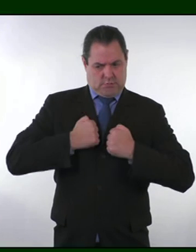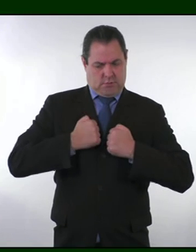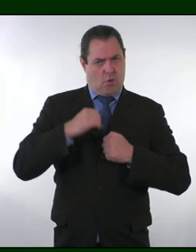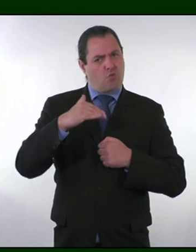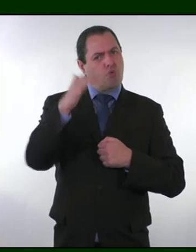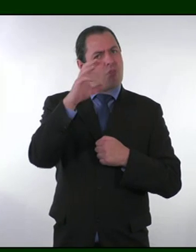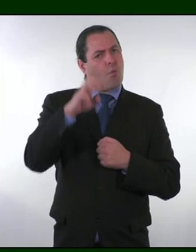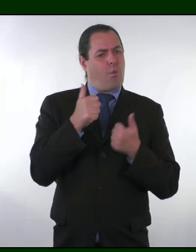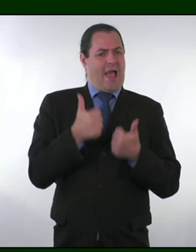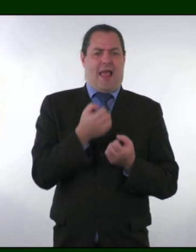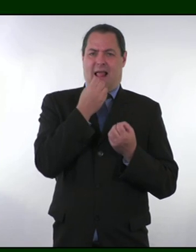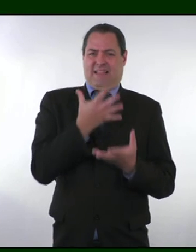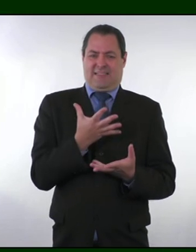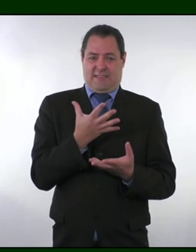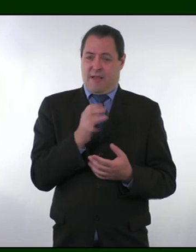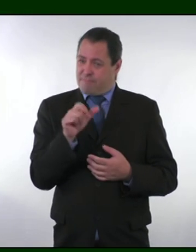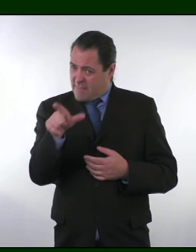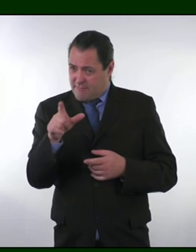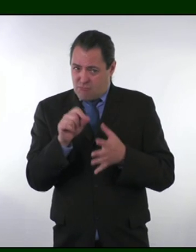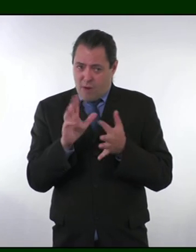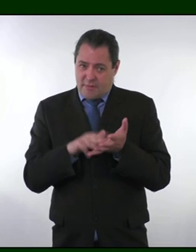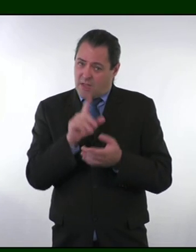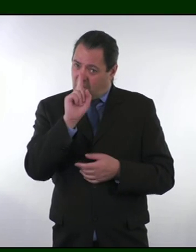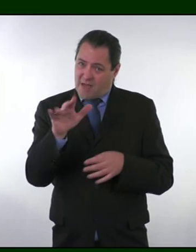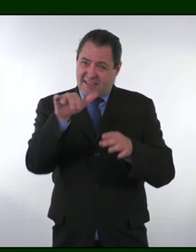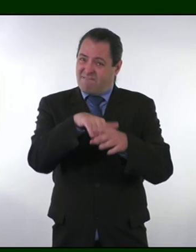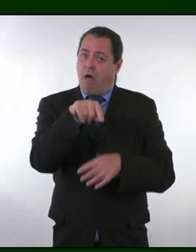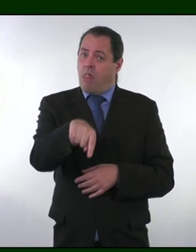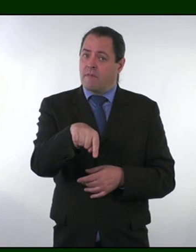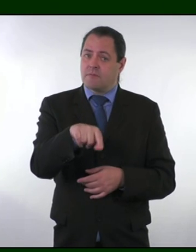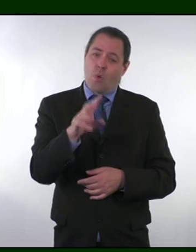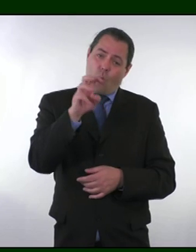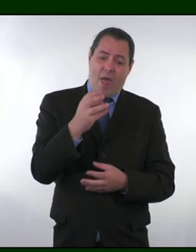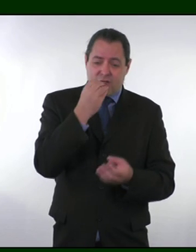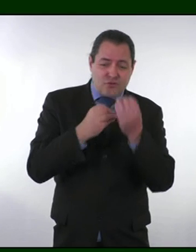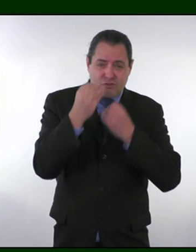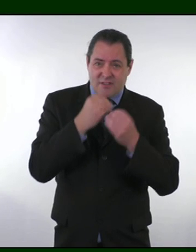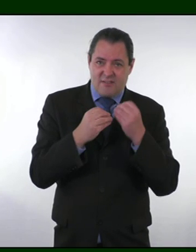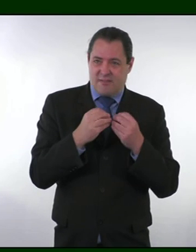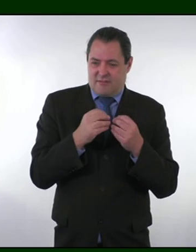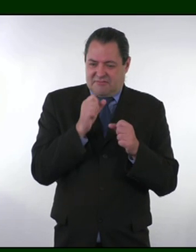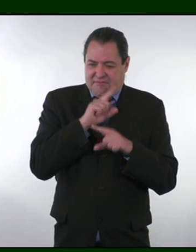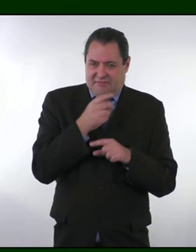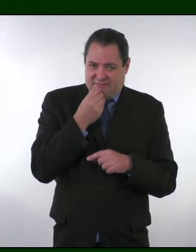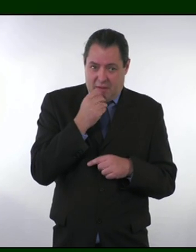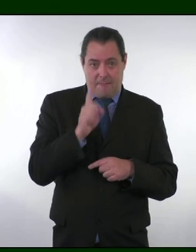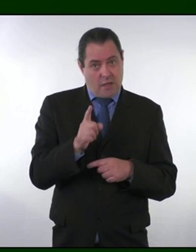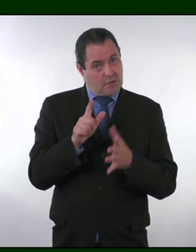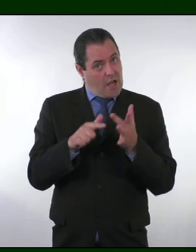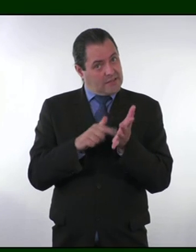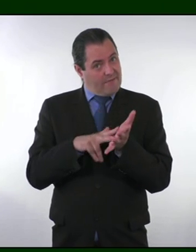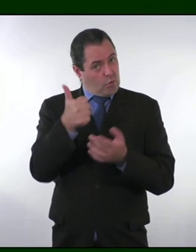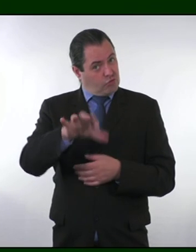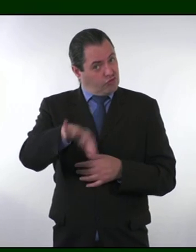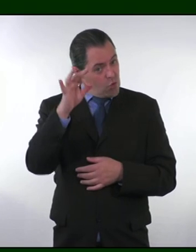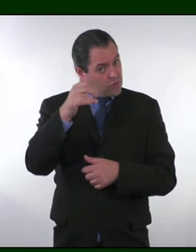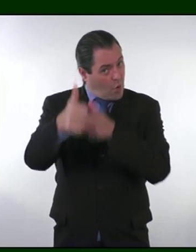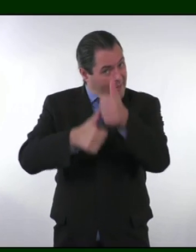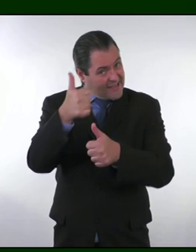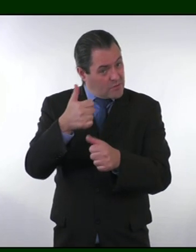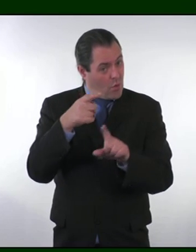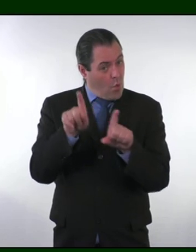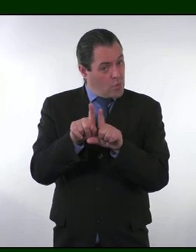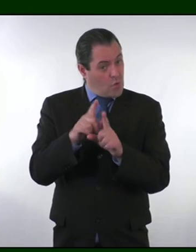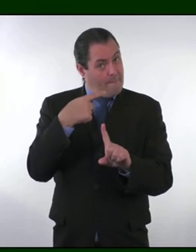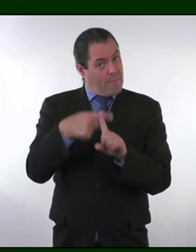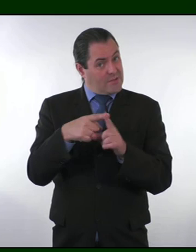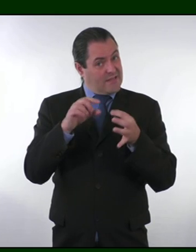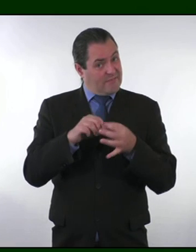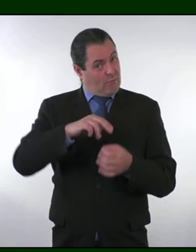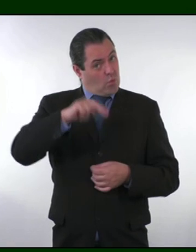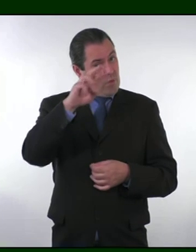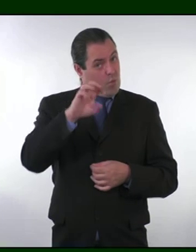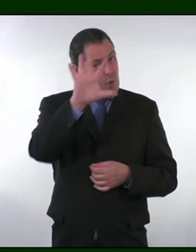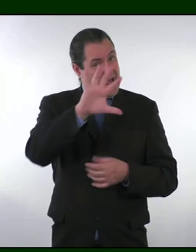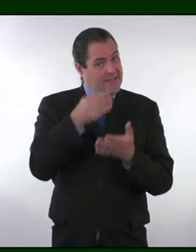Even if I cannot tempt the Prime Minister to take part in a Welshtucker trial, would he commend ITV on its choice of venue and welcome the positive impact that that can have on the regional economy?